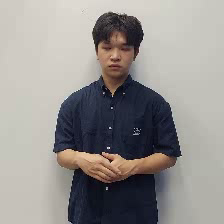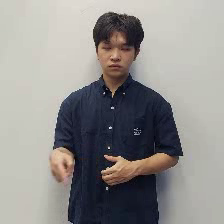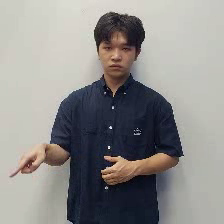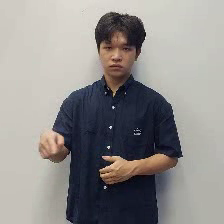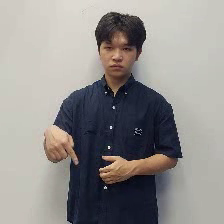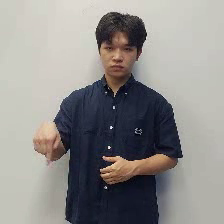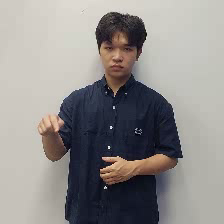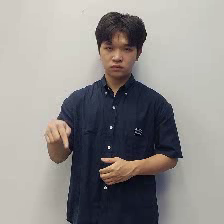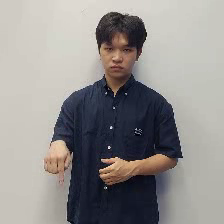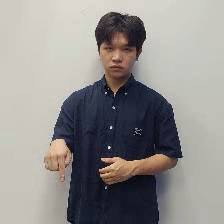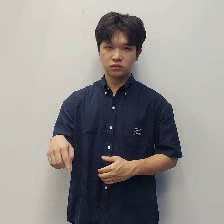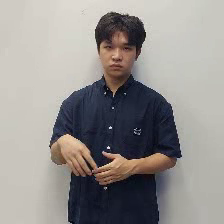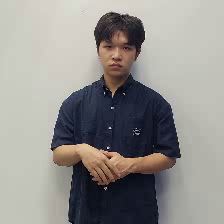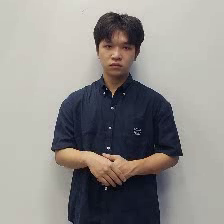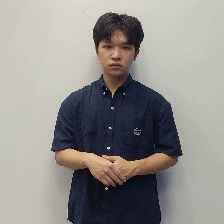Chúng ta